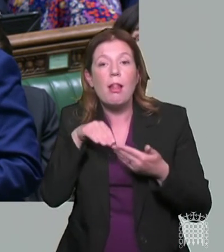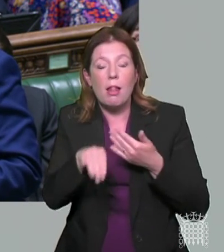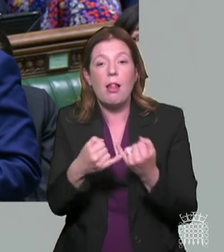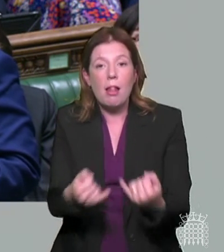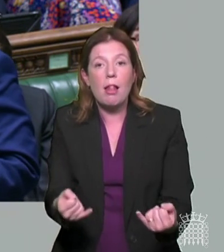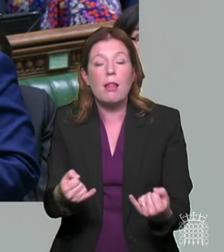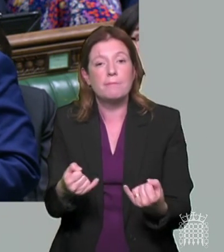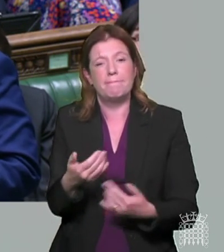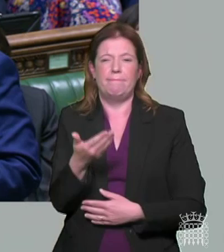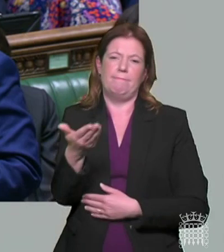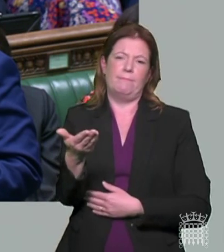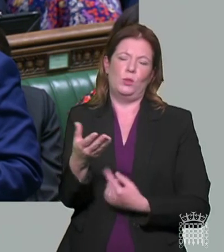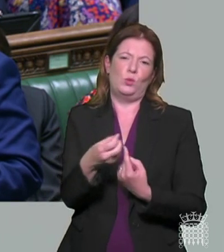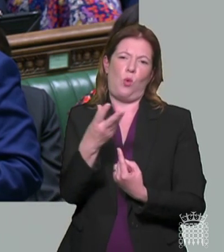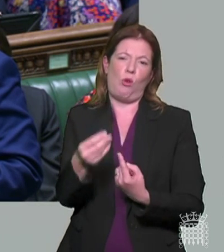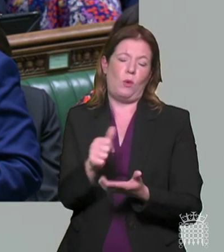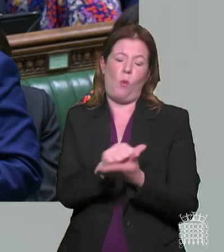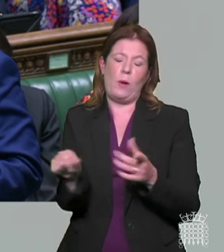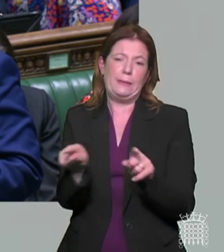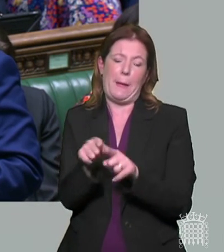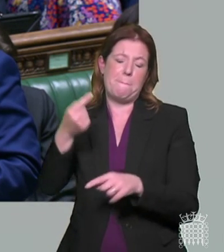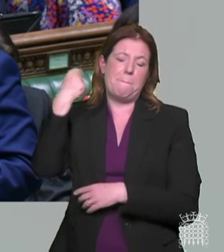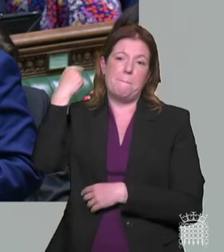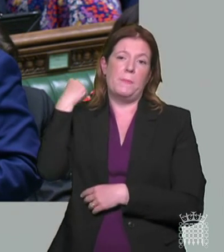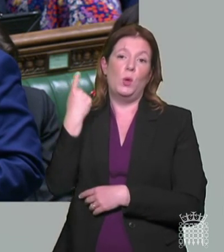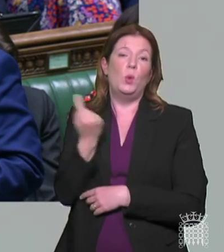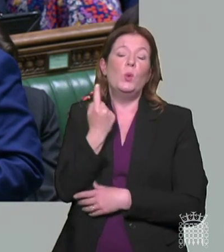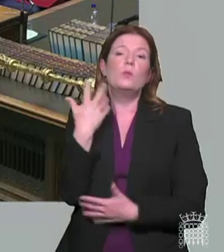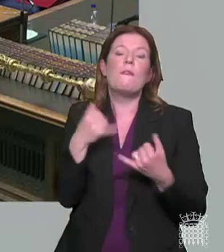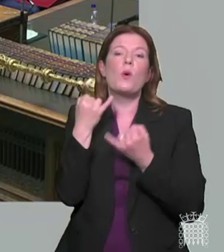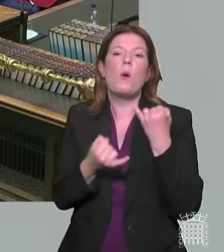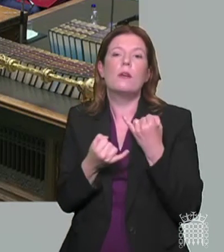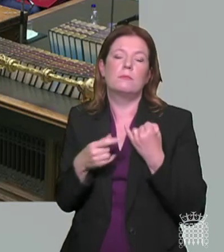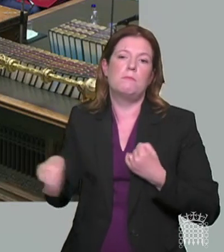As always, under the Tories, the poorest are punished the most.